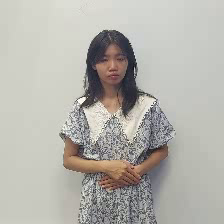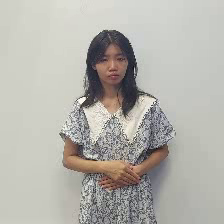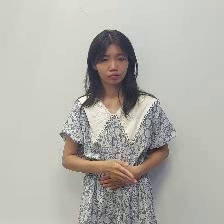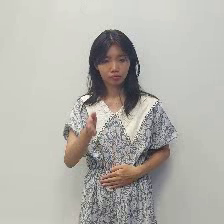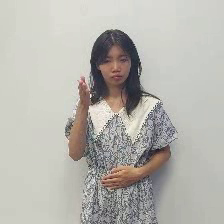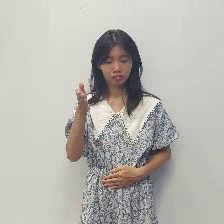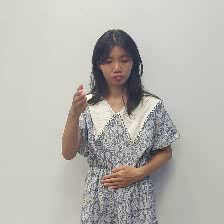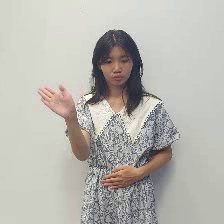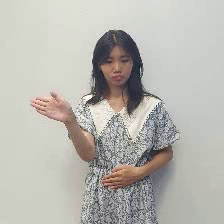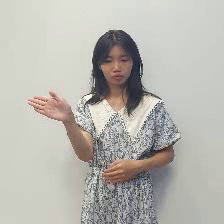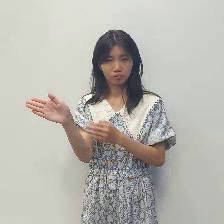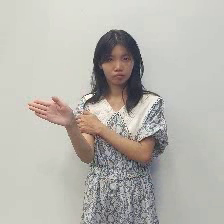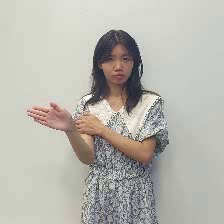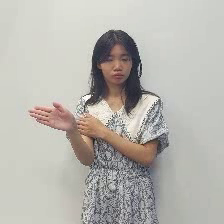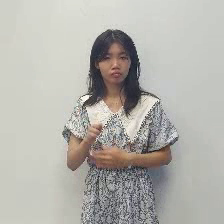Rẽ phải